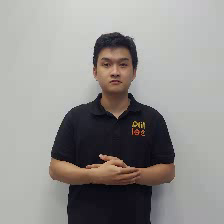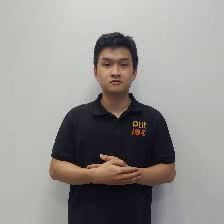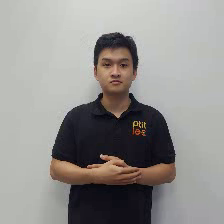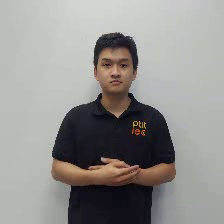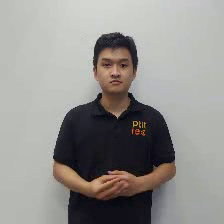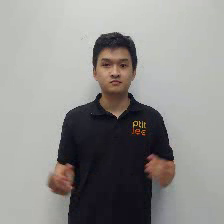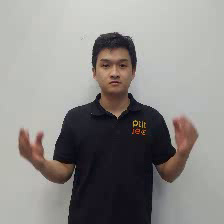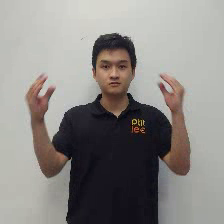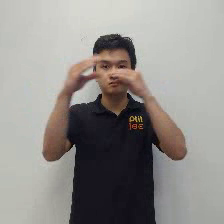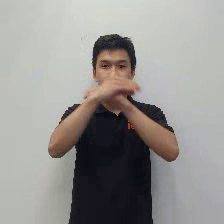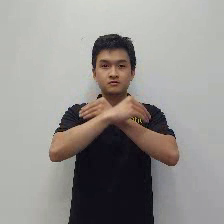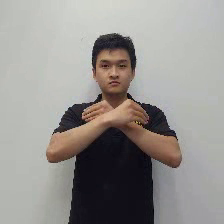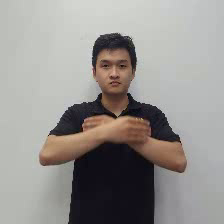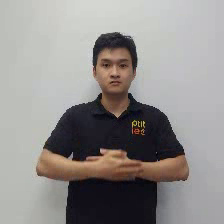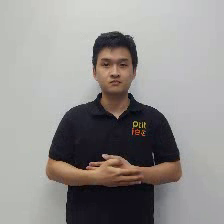Ban đêm